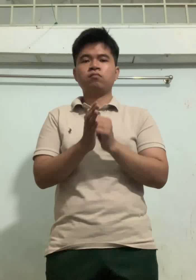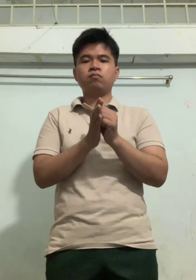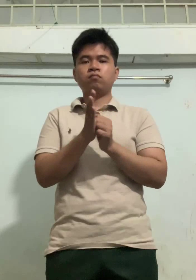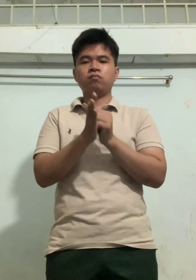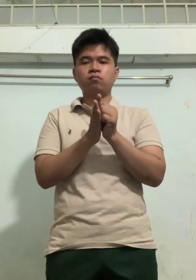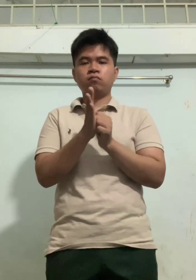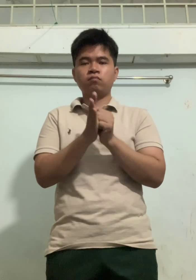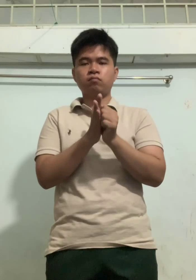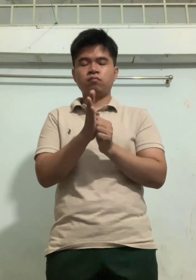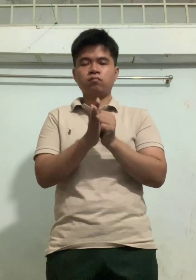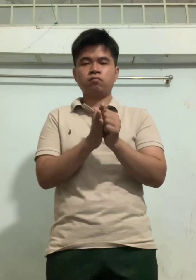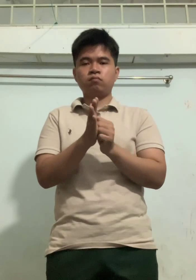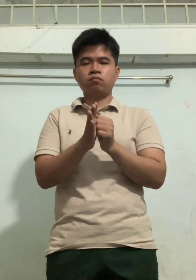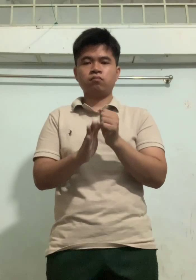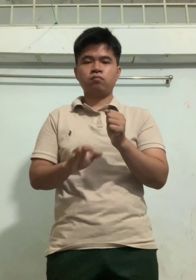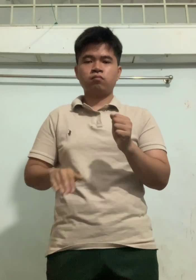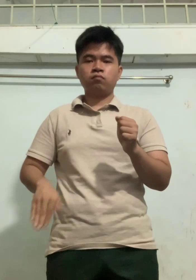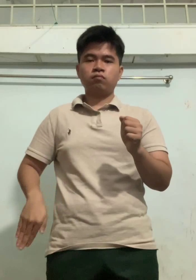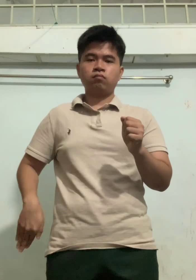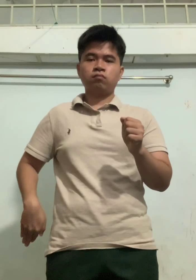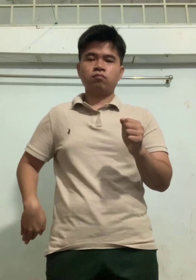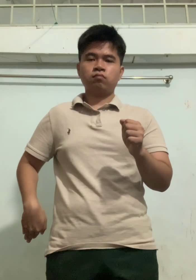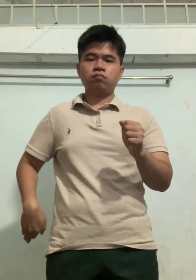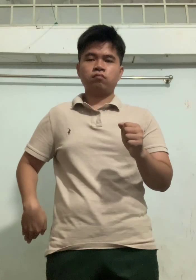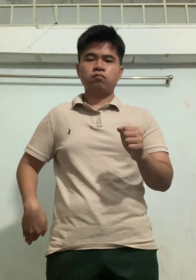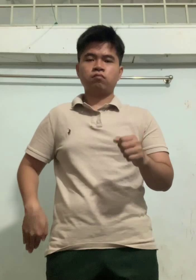thang sau